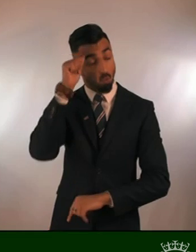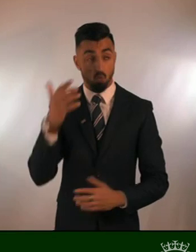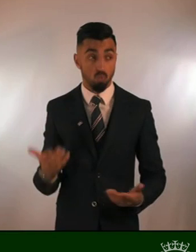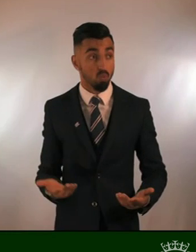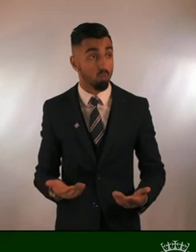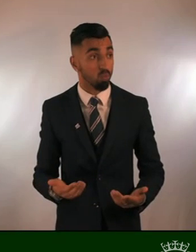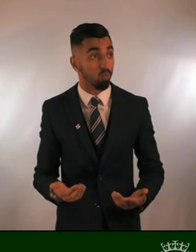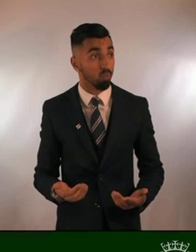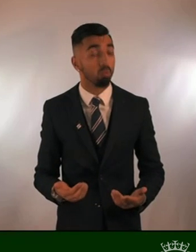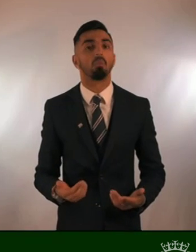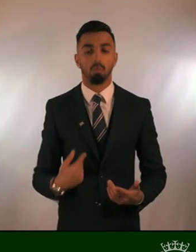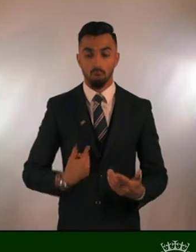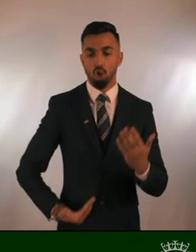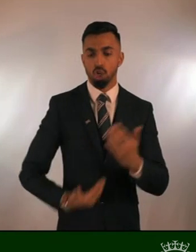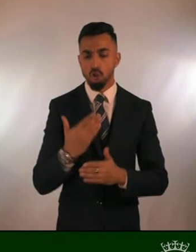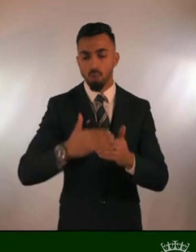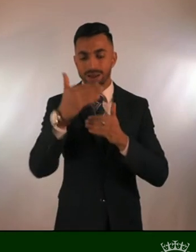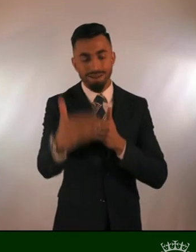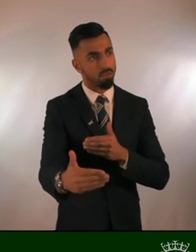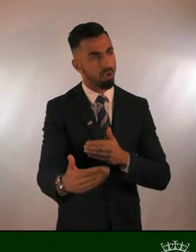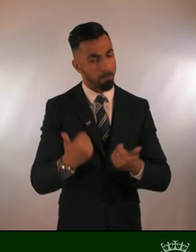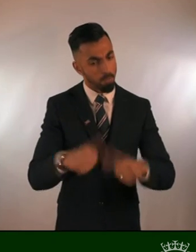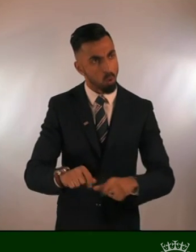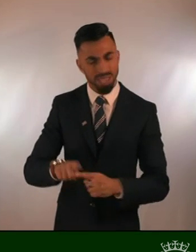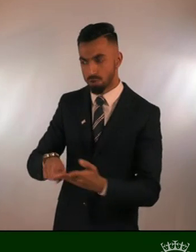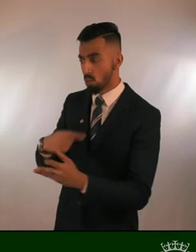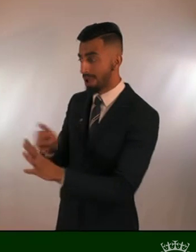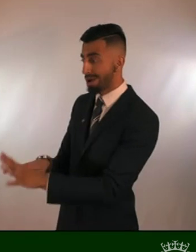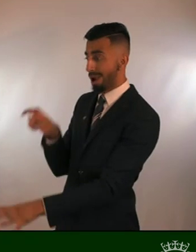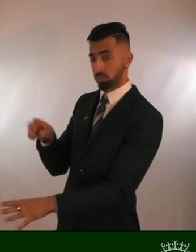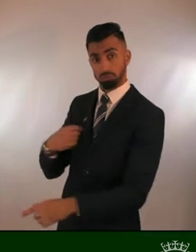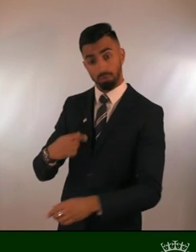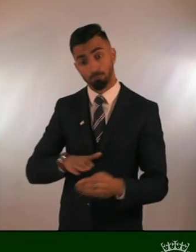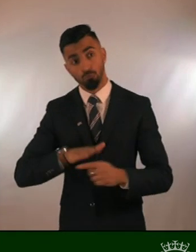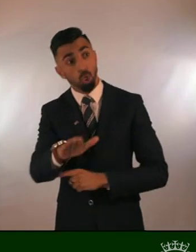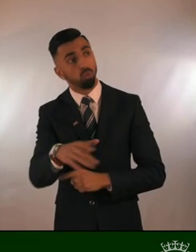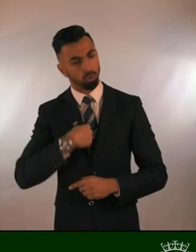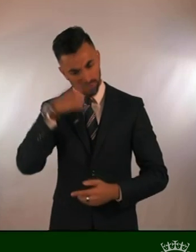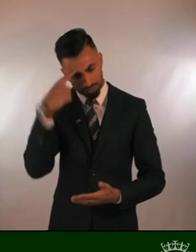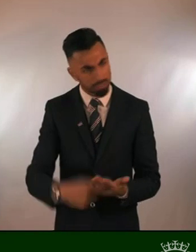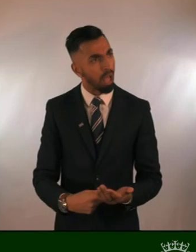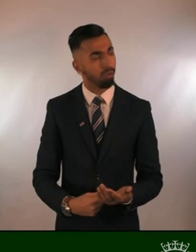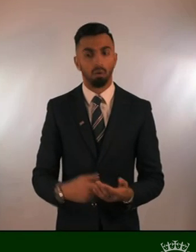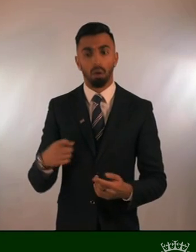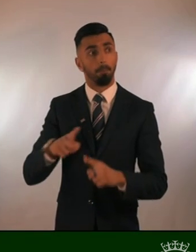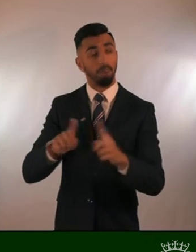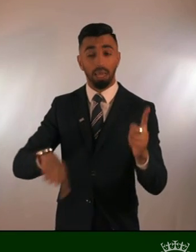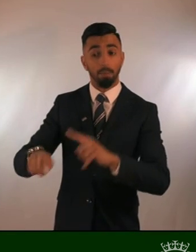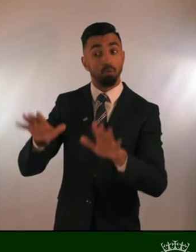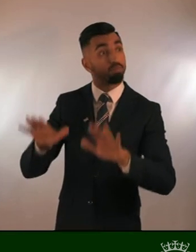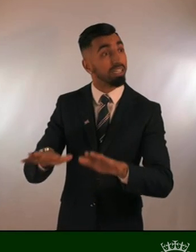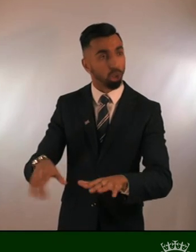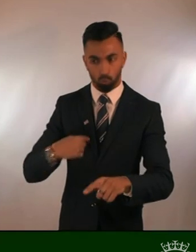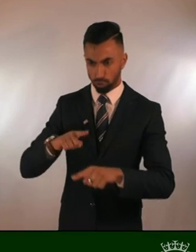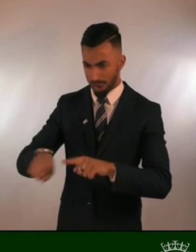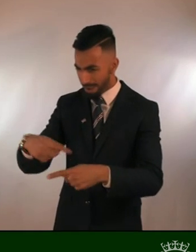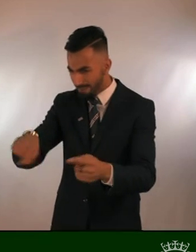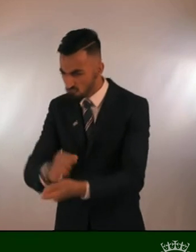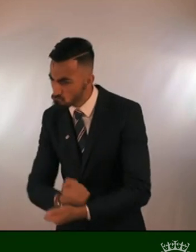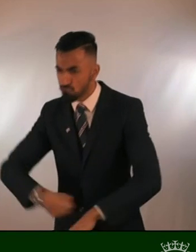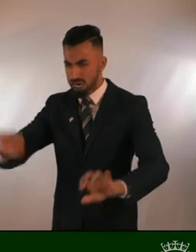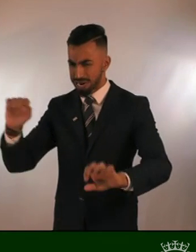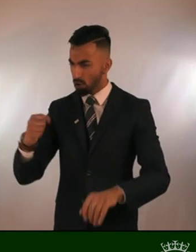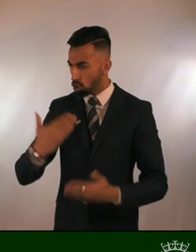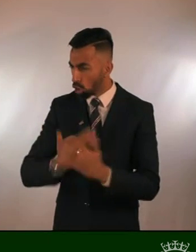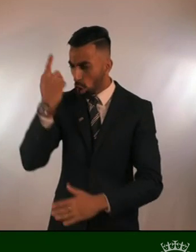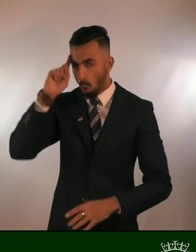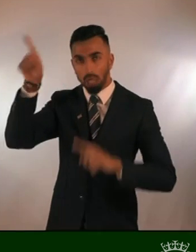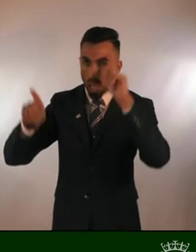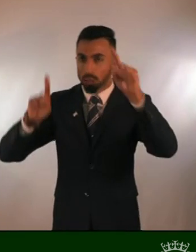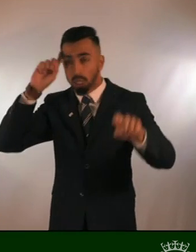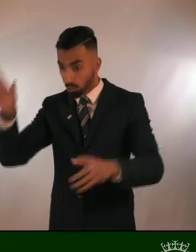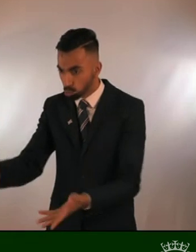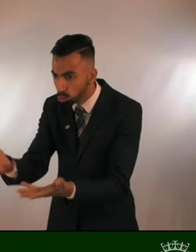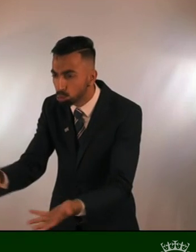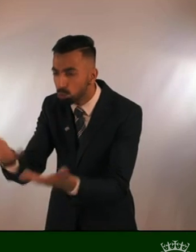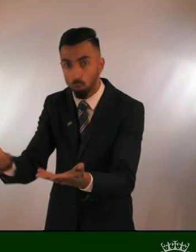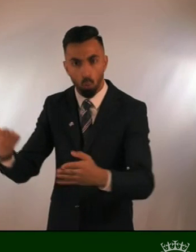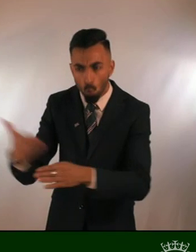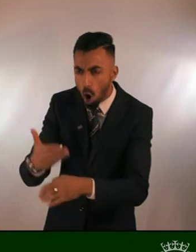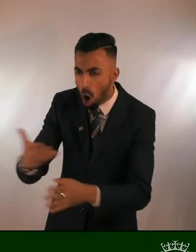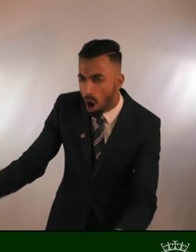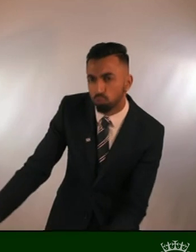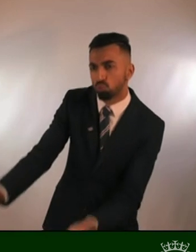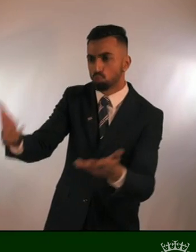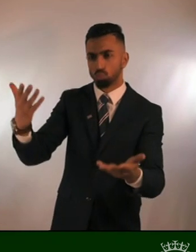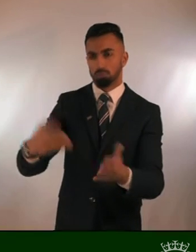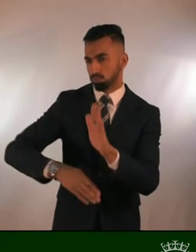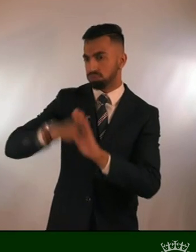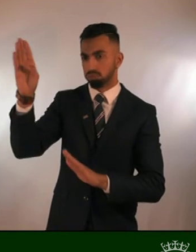We have the freedom and the resources to decide our own future—a future where we unleash the energy, inventiveness and creativity of all the British people, and a future where we look outwards and are confident on the world stage.